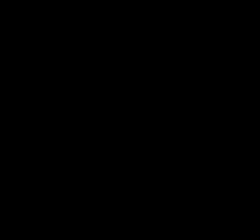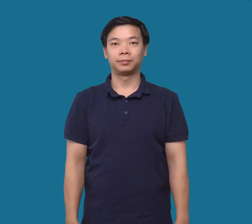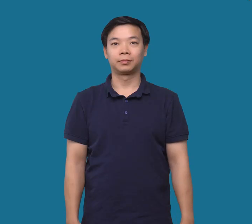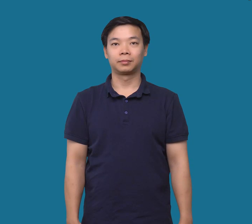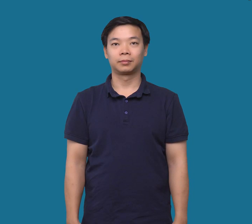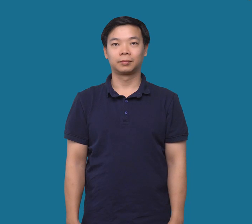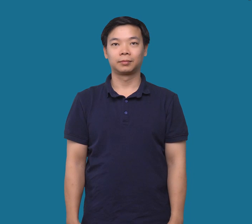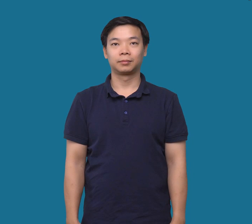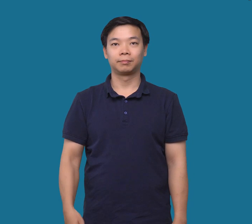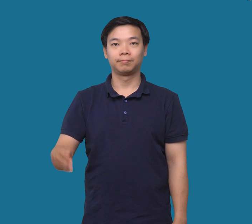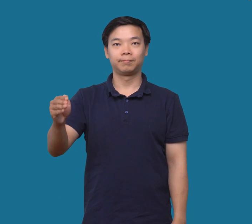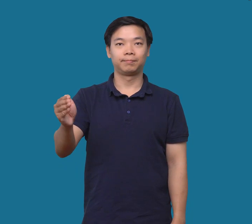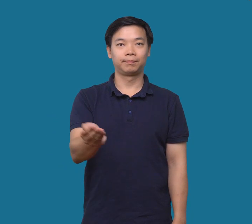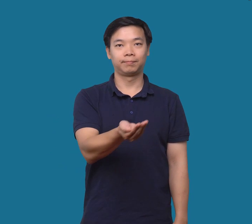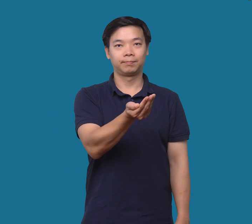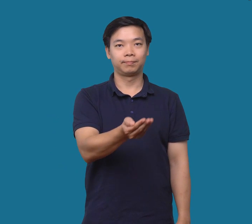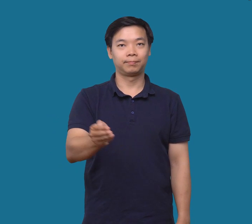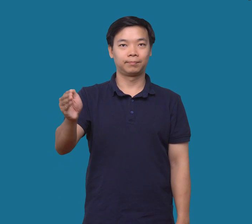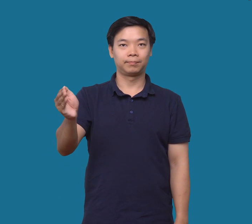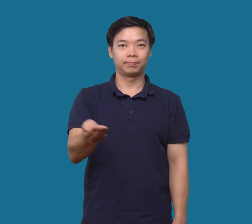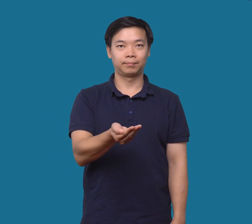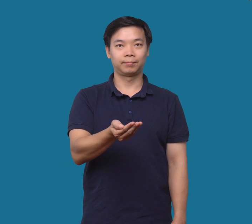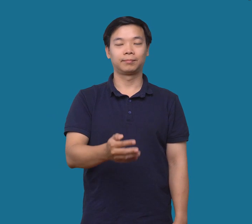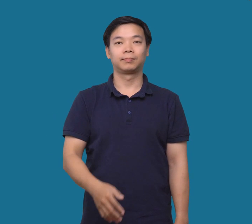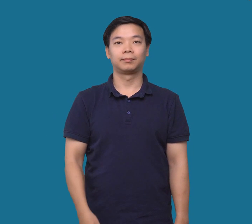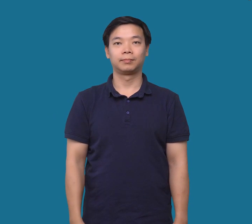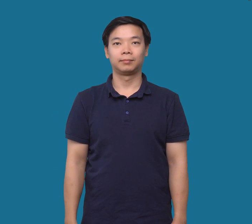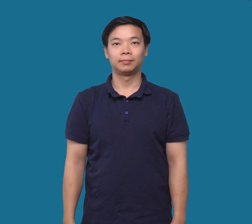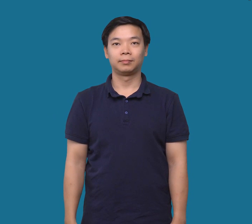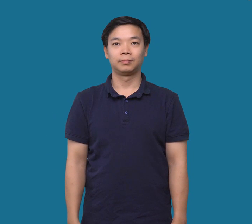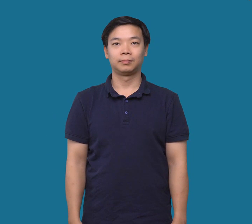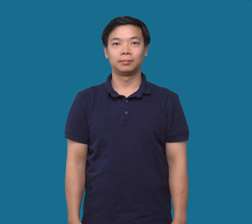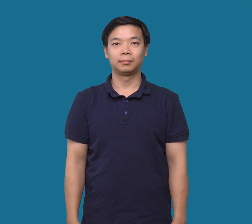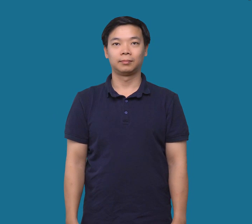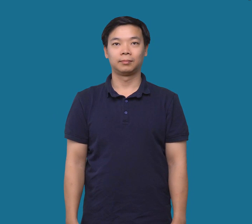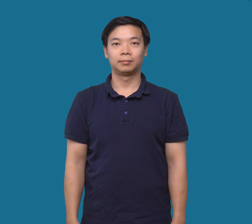võng (cái võng)